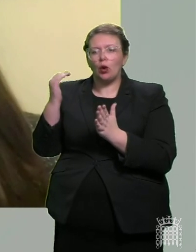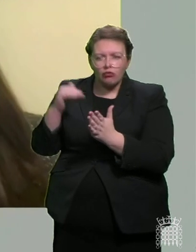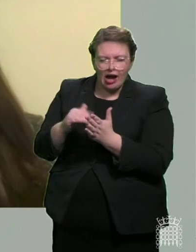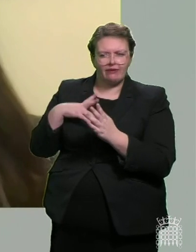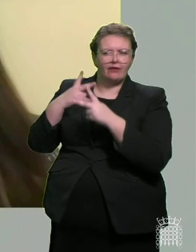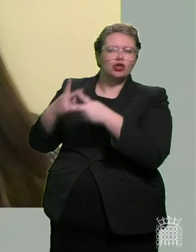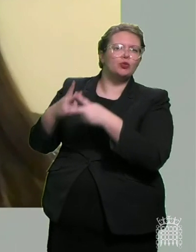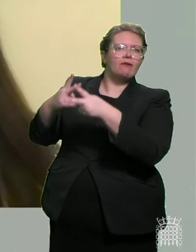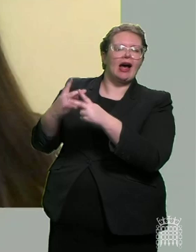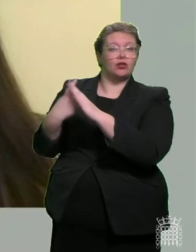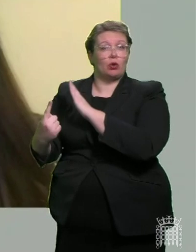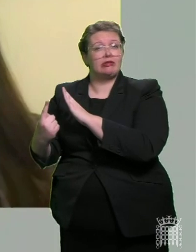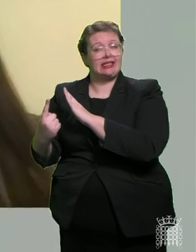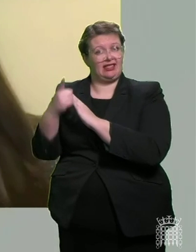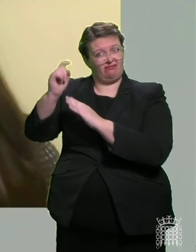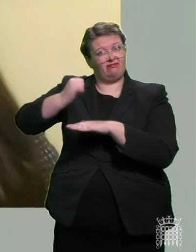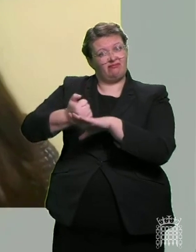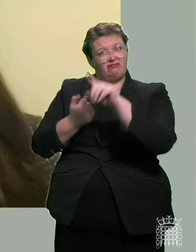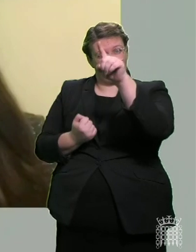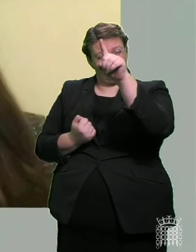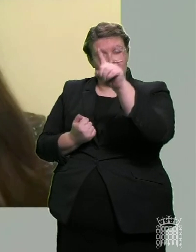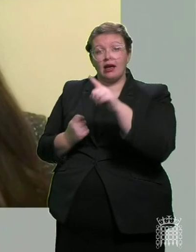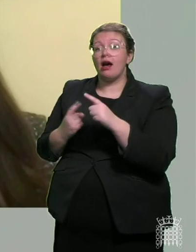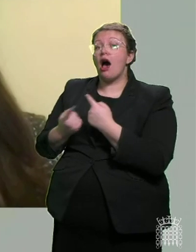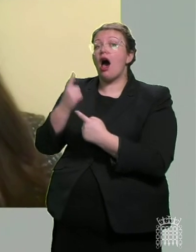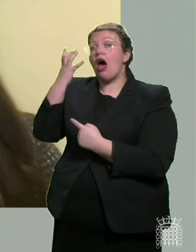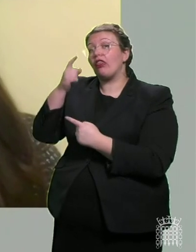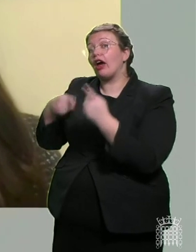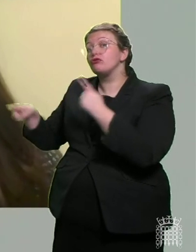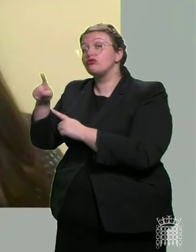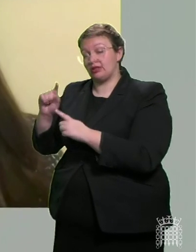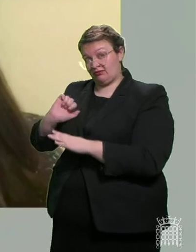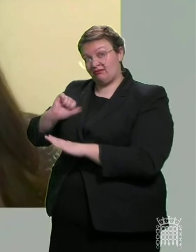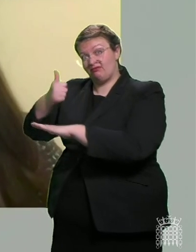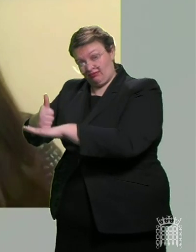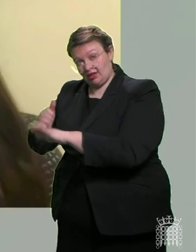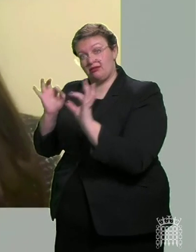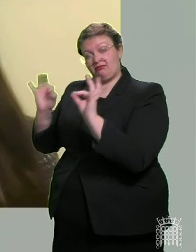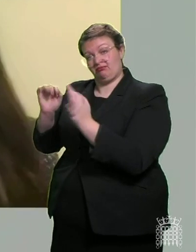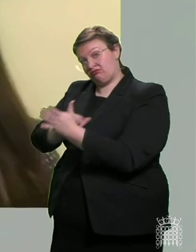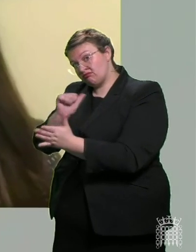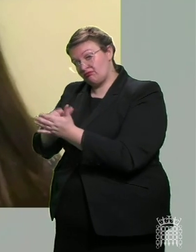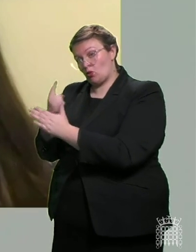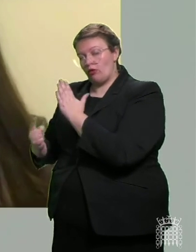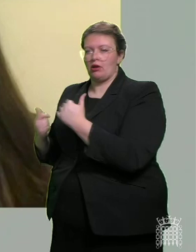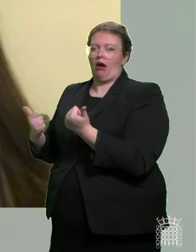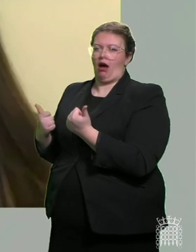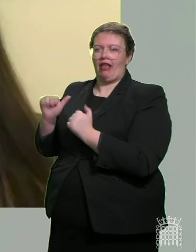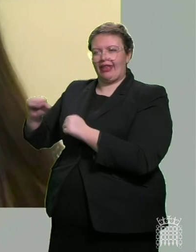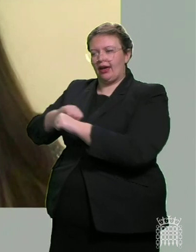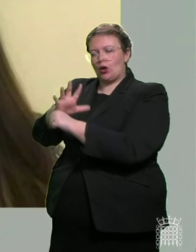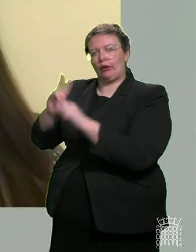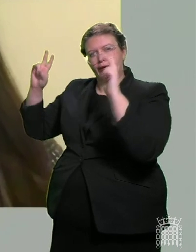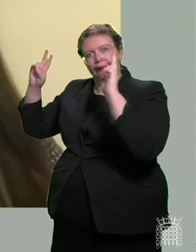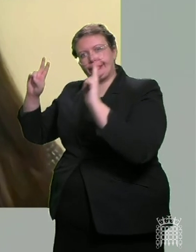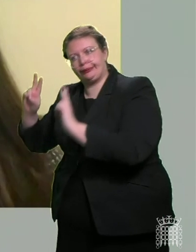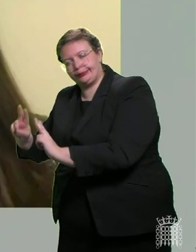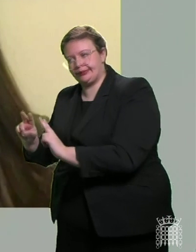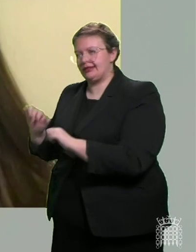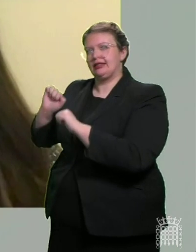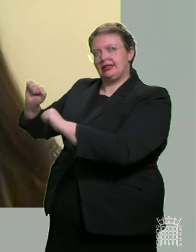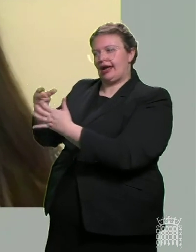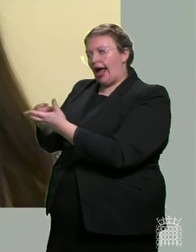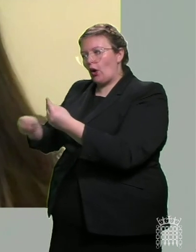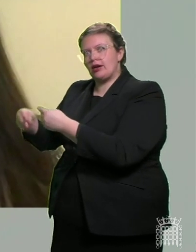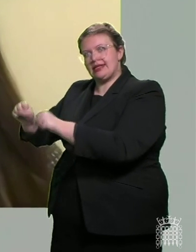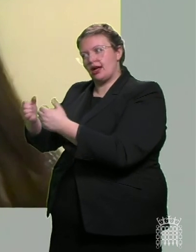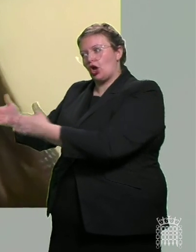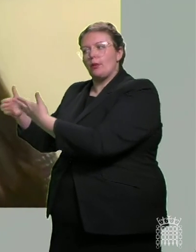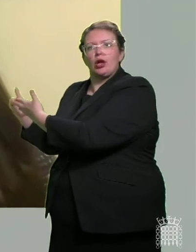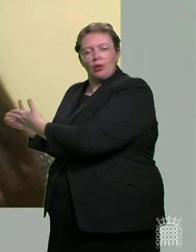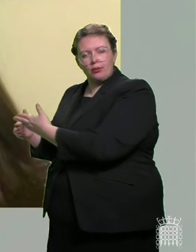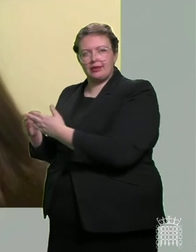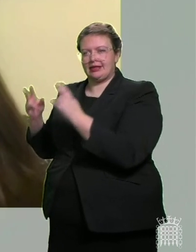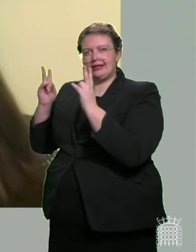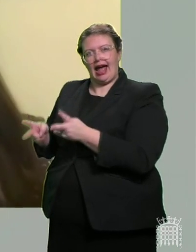It is evidently clear that countries that have employed effective international quarantine measures are now reaping the rewards of reopening their economies and reducing the unnecessary loss of life.